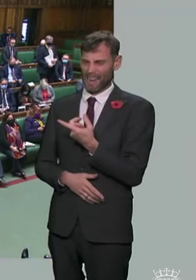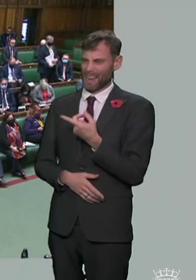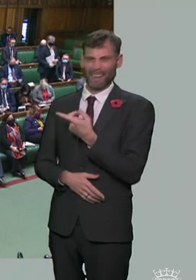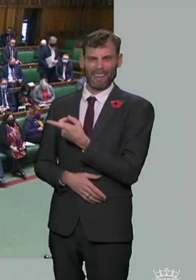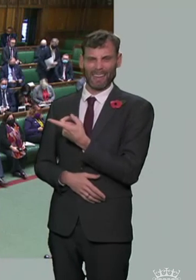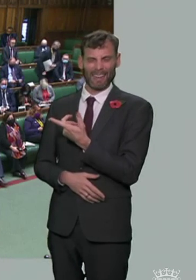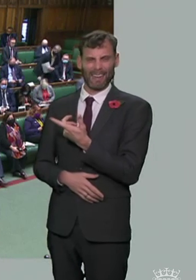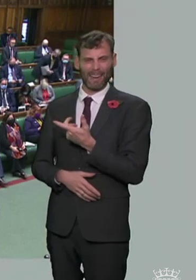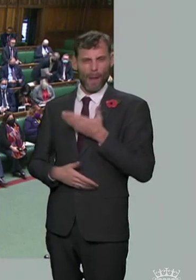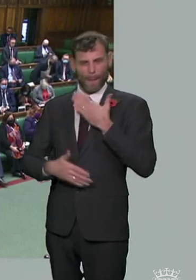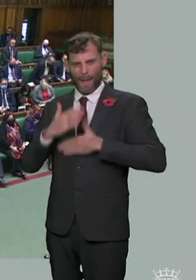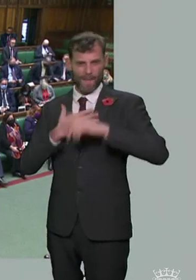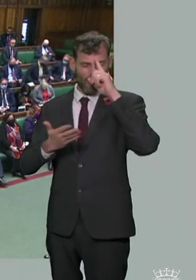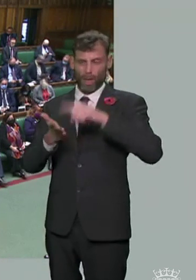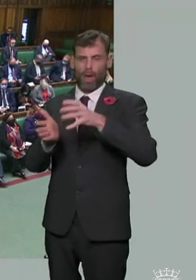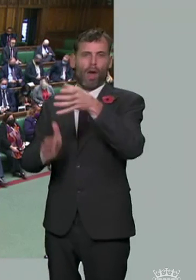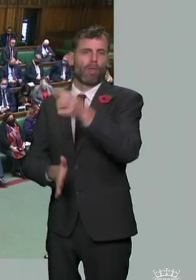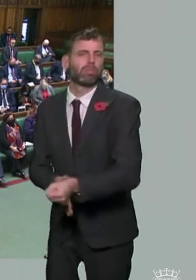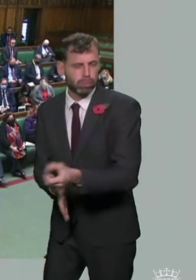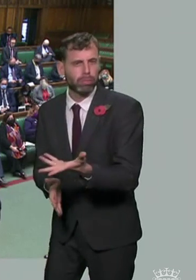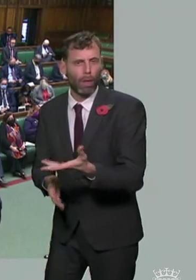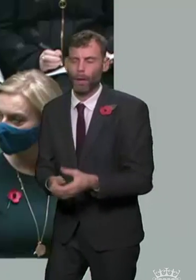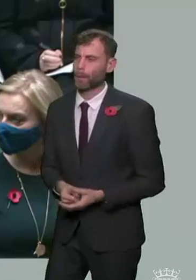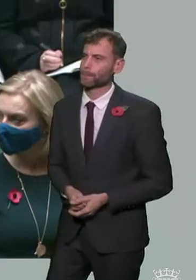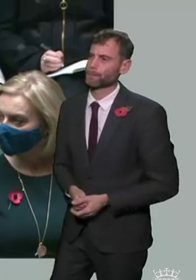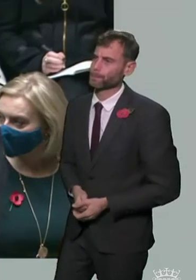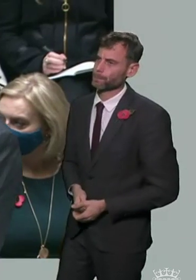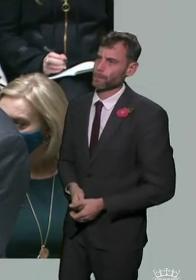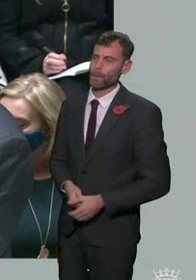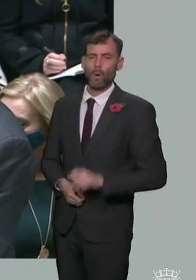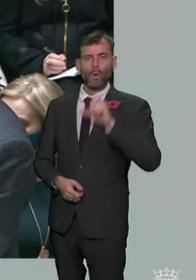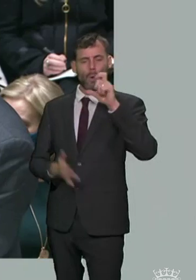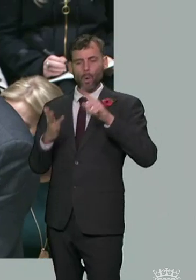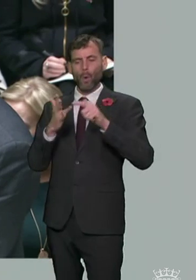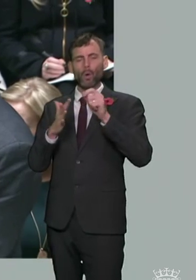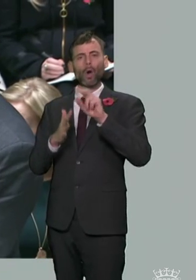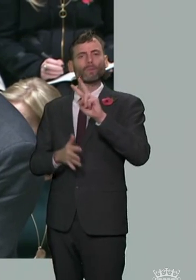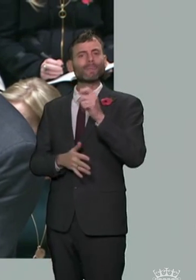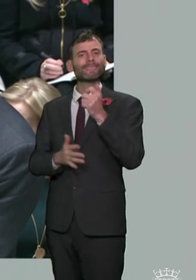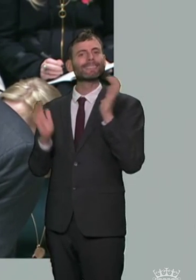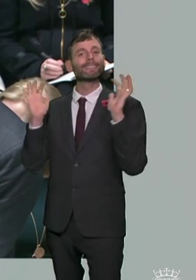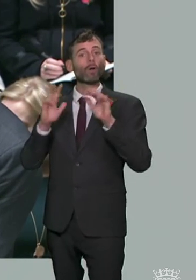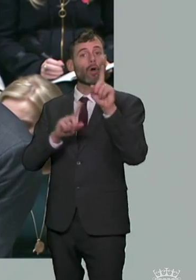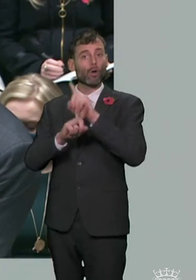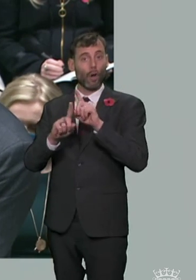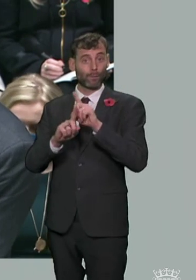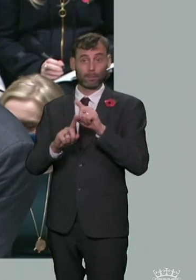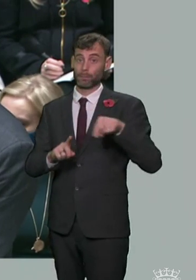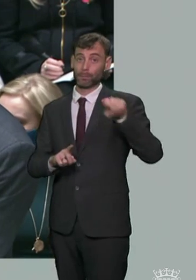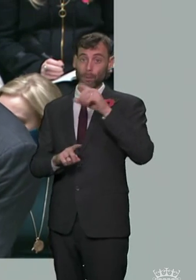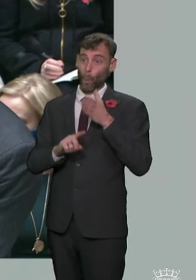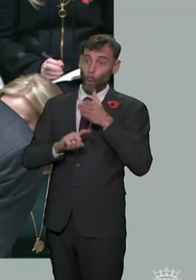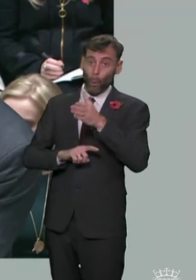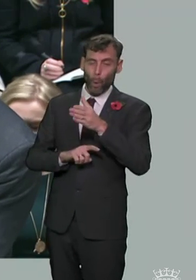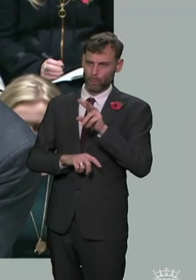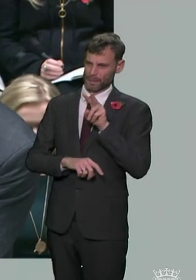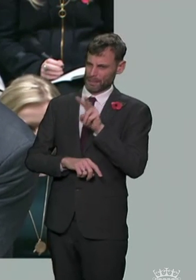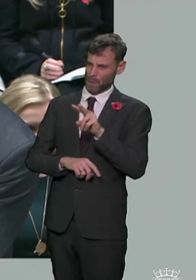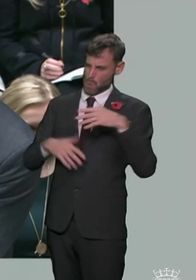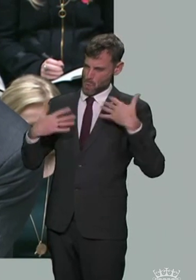What the COP26 world can see is the astonishing achievements of Scotland and the rest of the UK in developing clean energy sources.